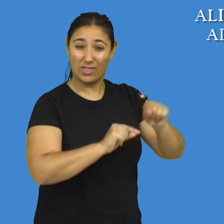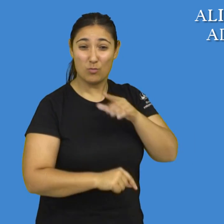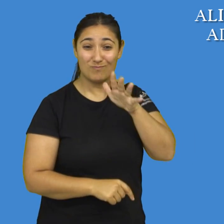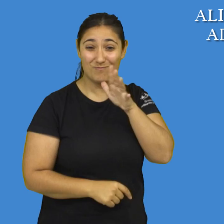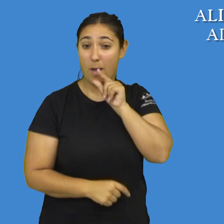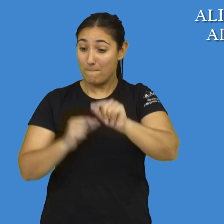motivo